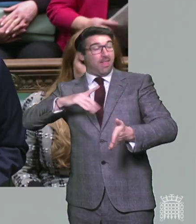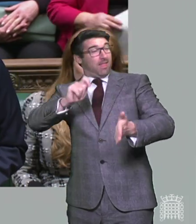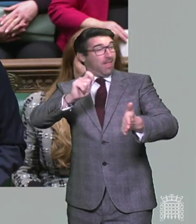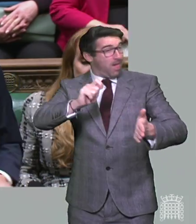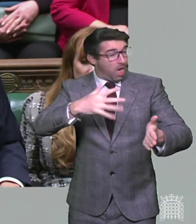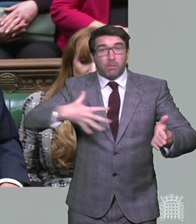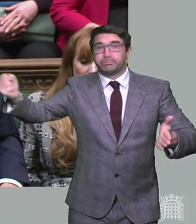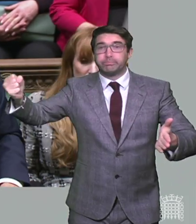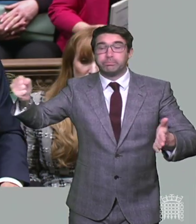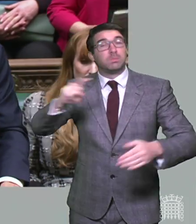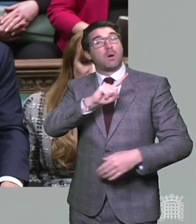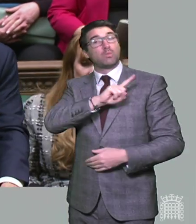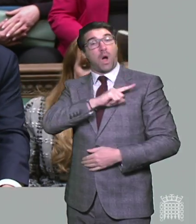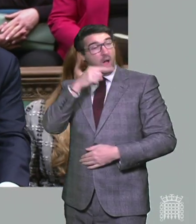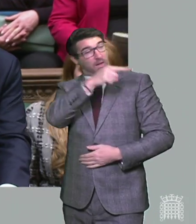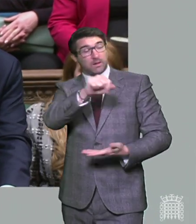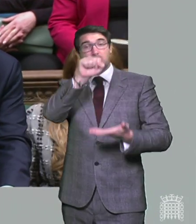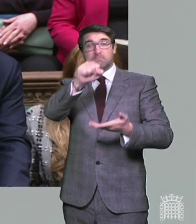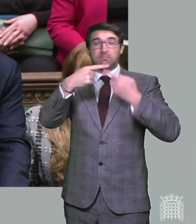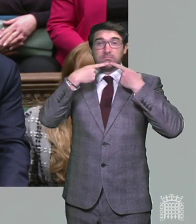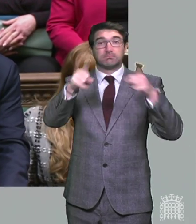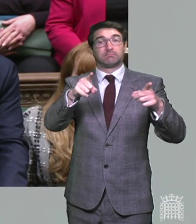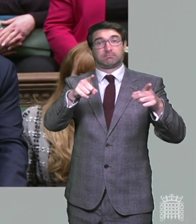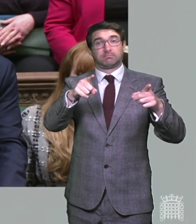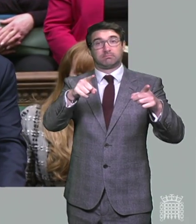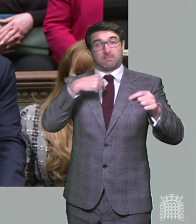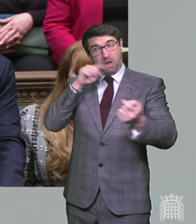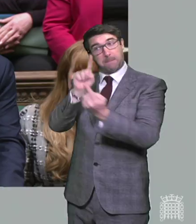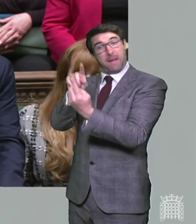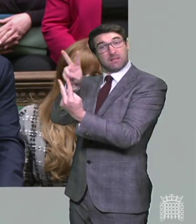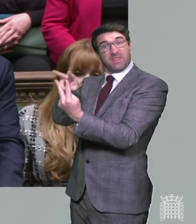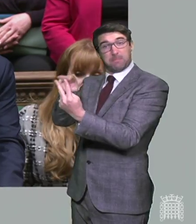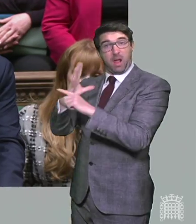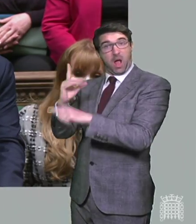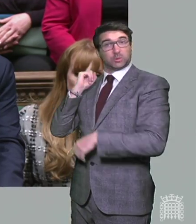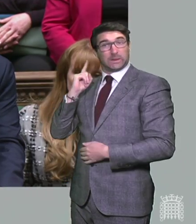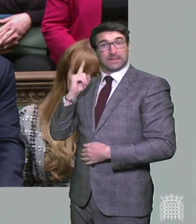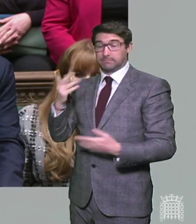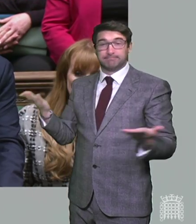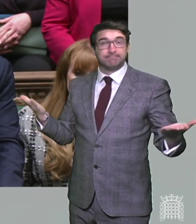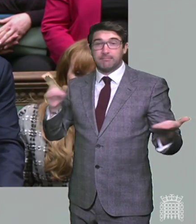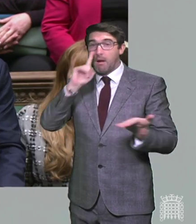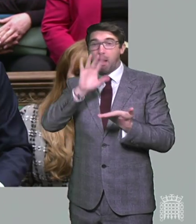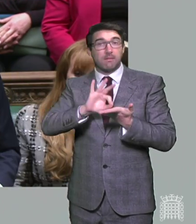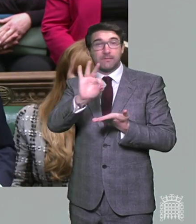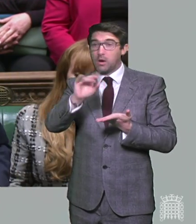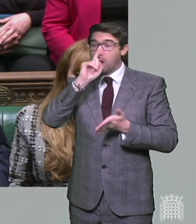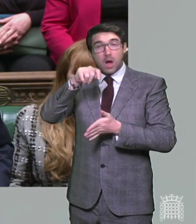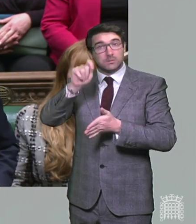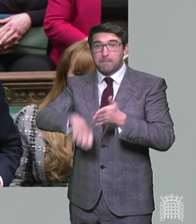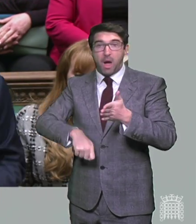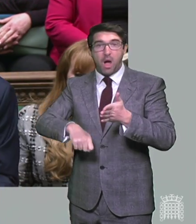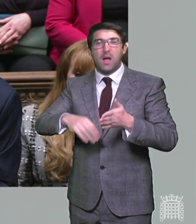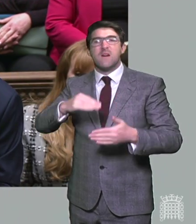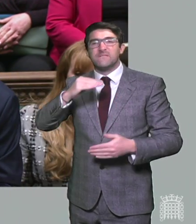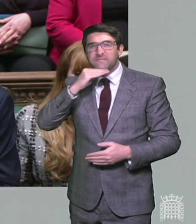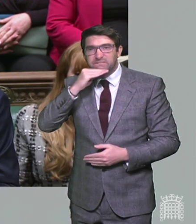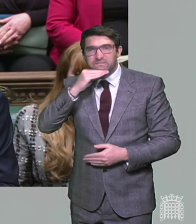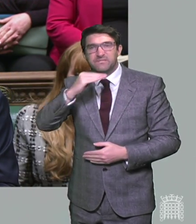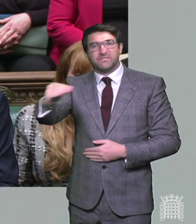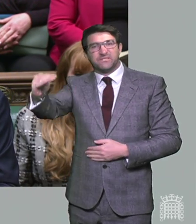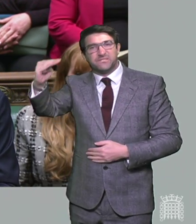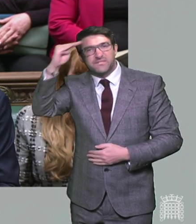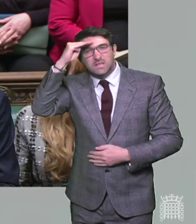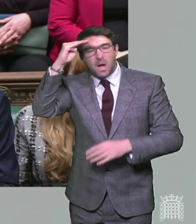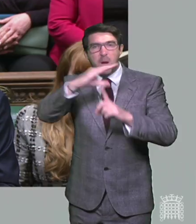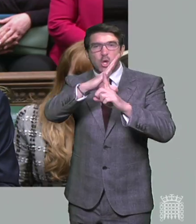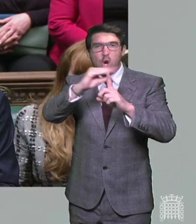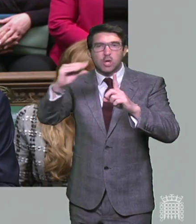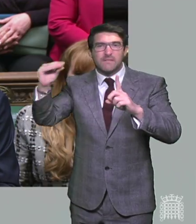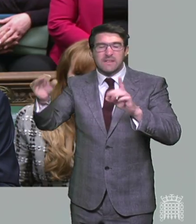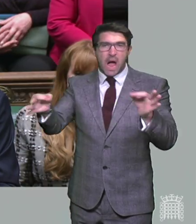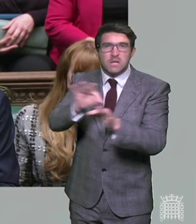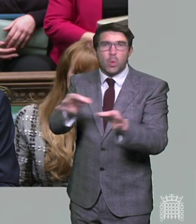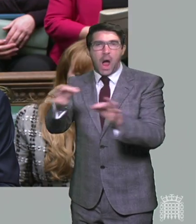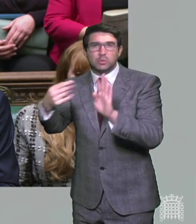I met them last week. They are back to square one: unable to buy, devastated and sick to their back teeth with excuses and blame shifting.